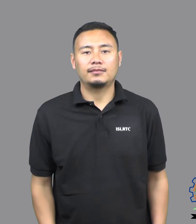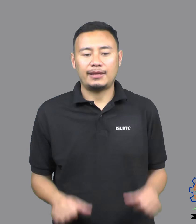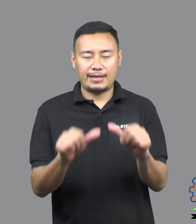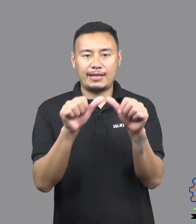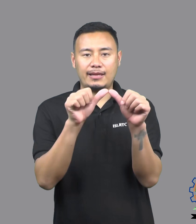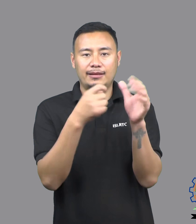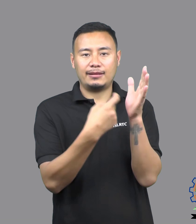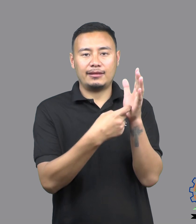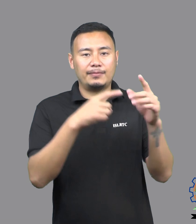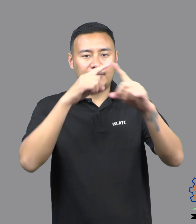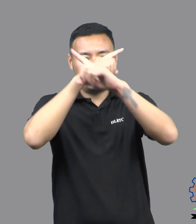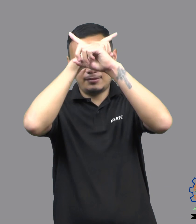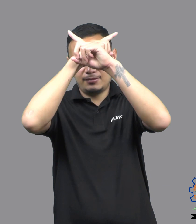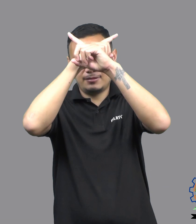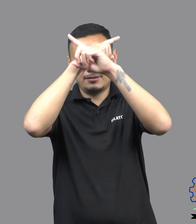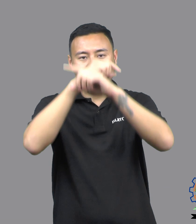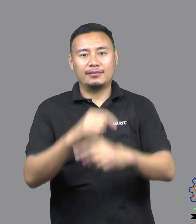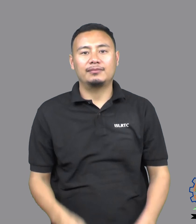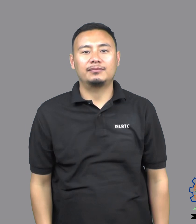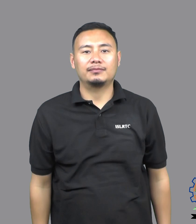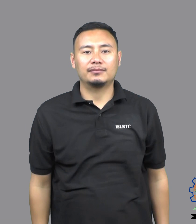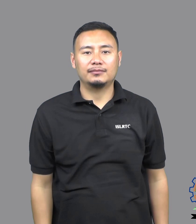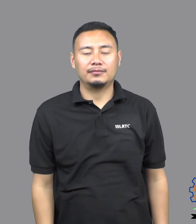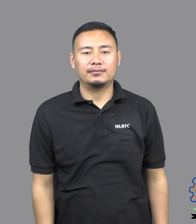Arunachal Pradesh